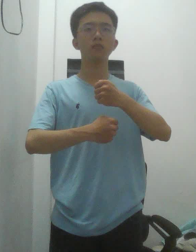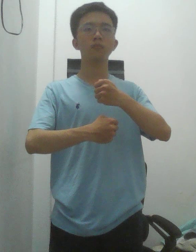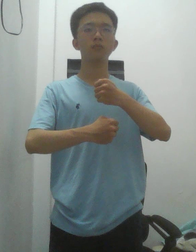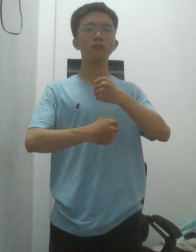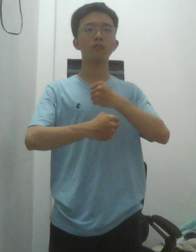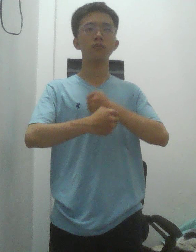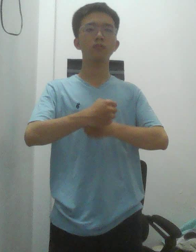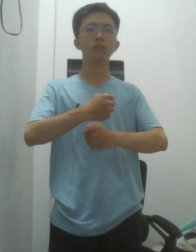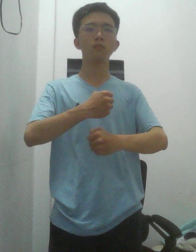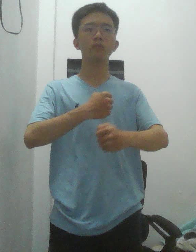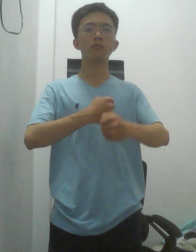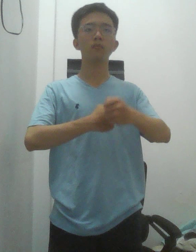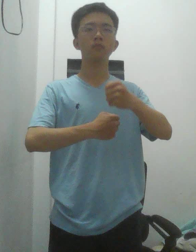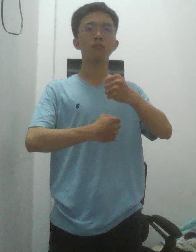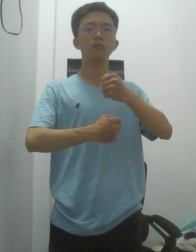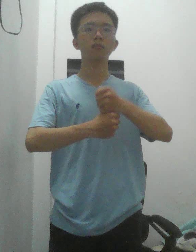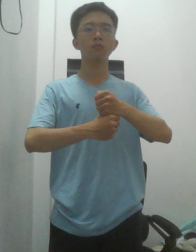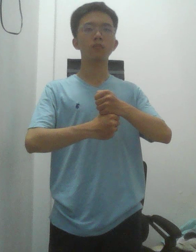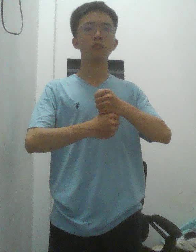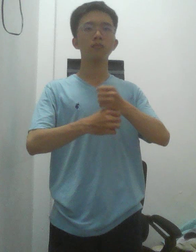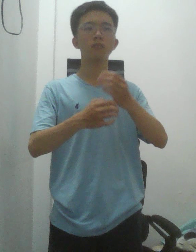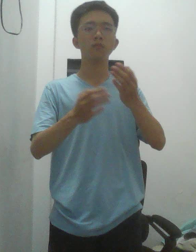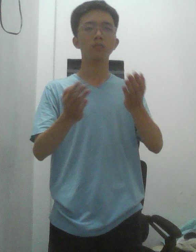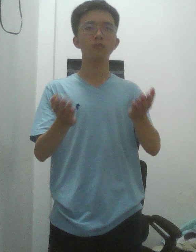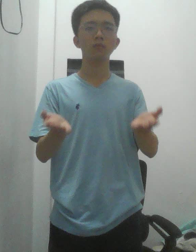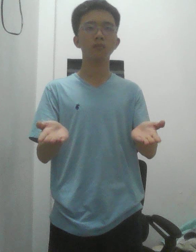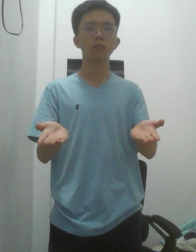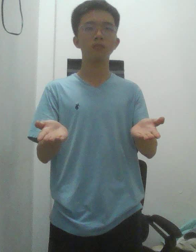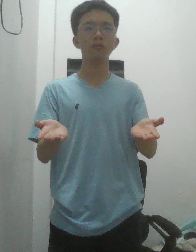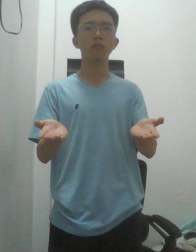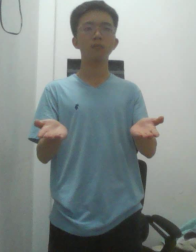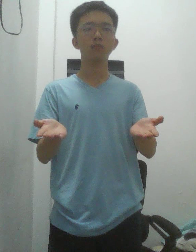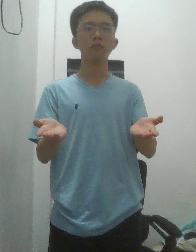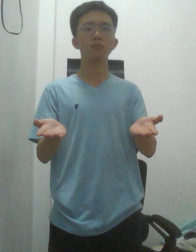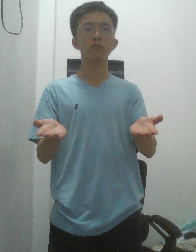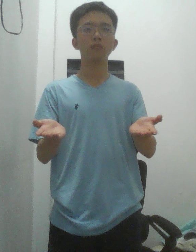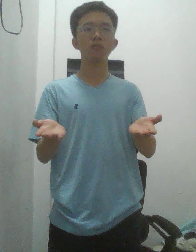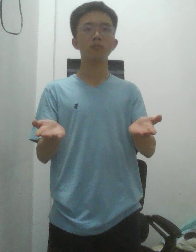nam nay